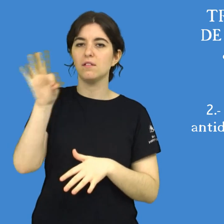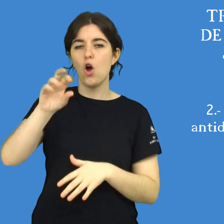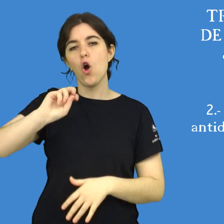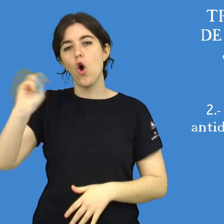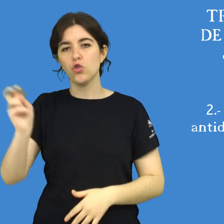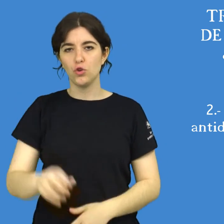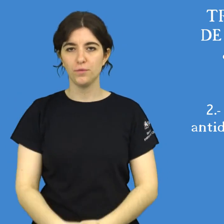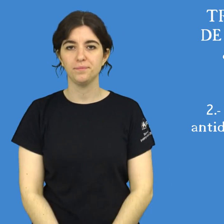otro